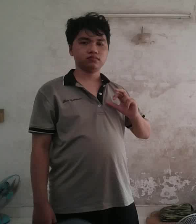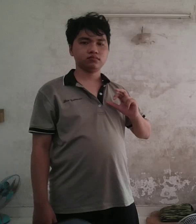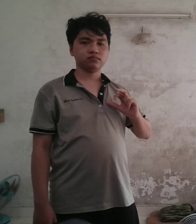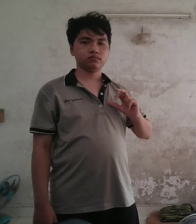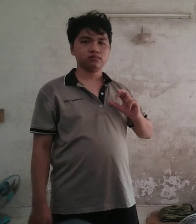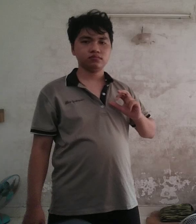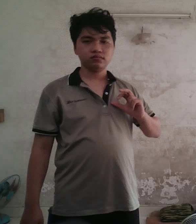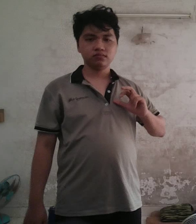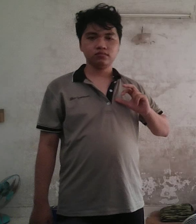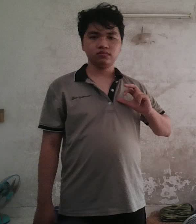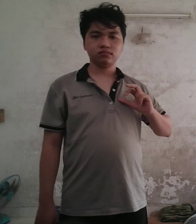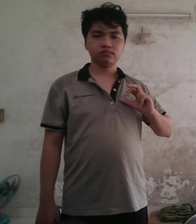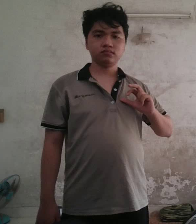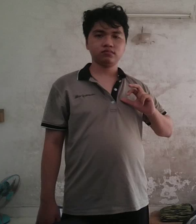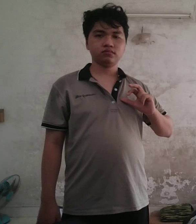giau co